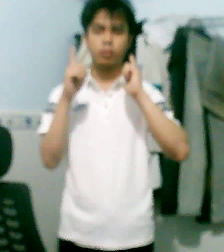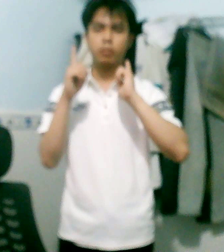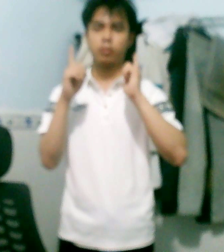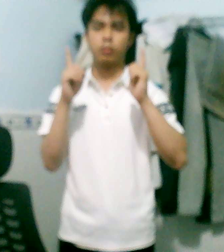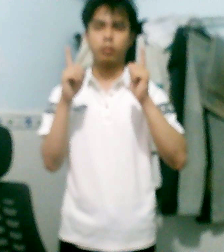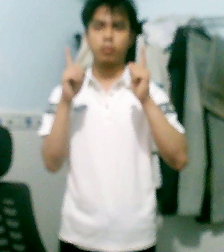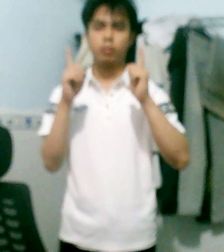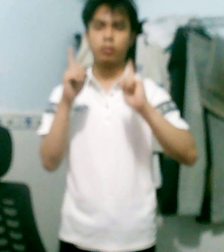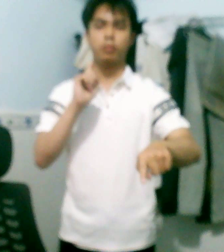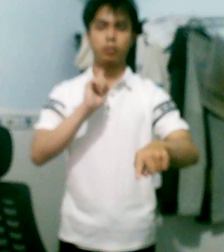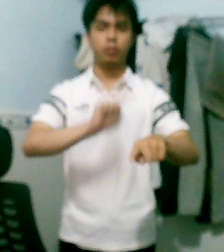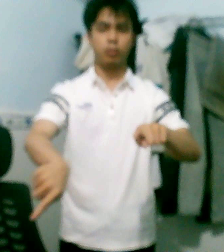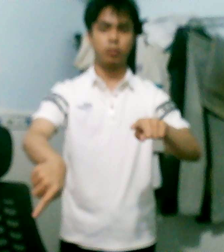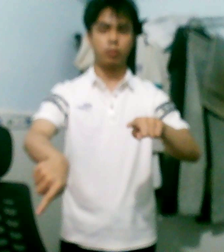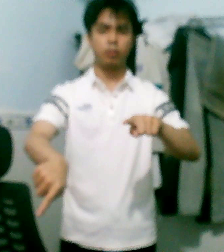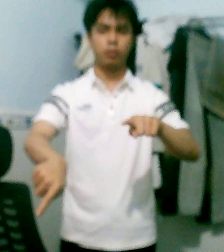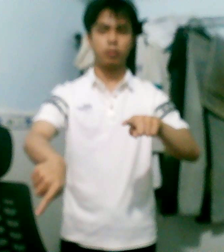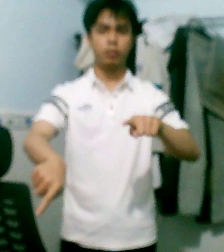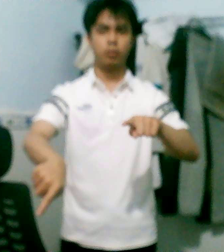phut